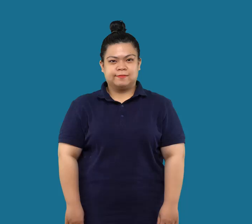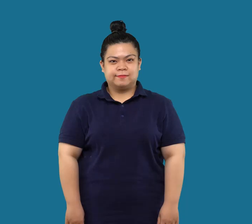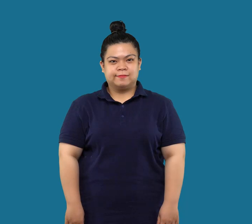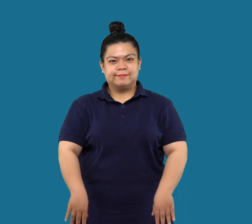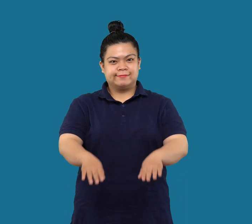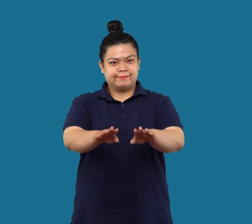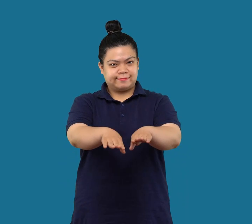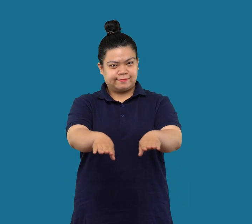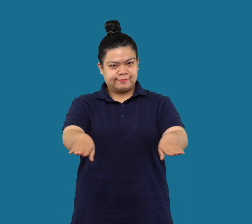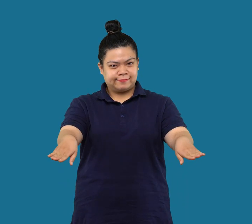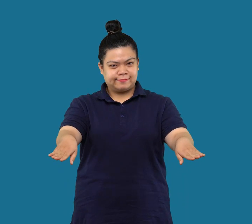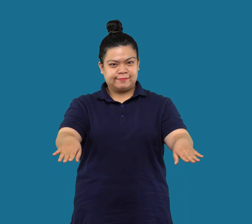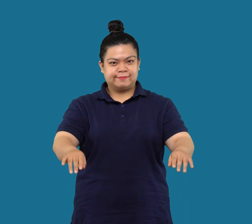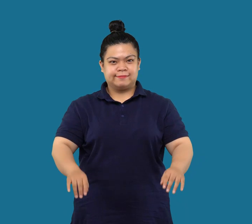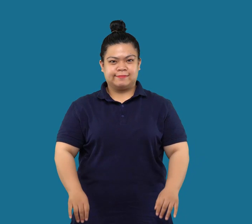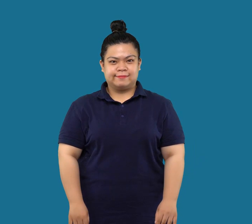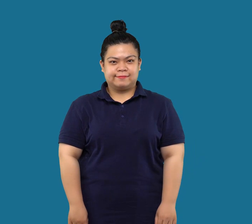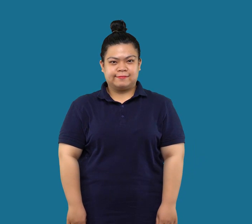nhi đồng